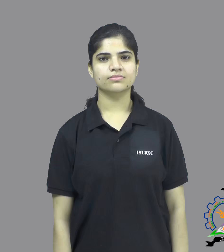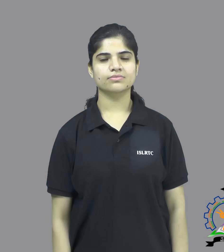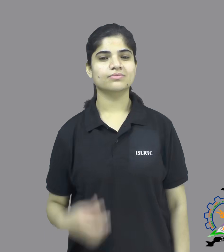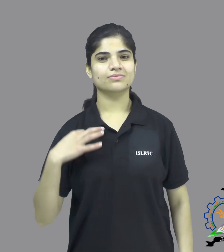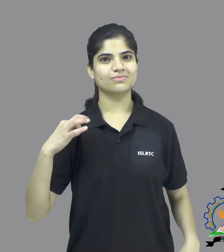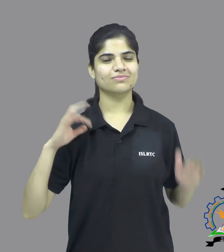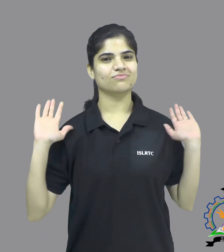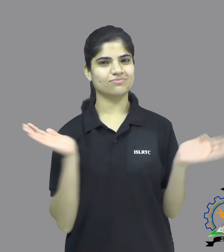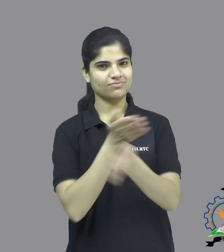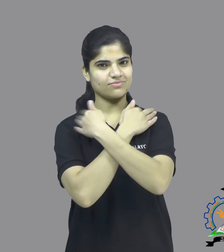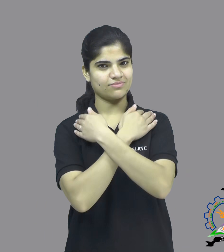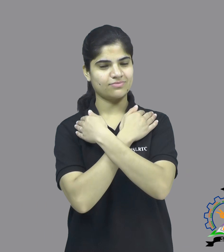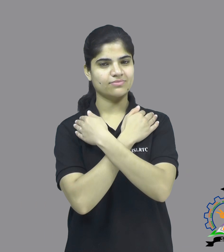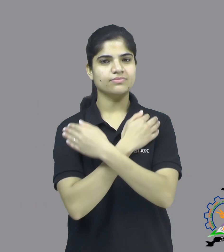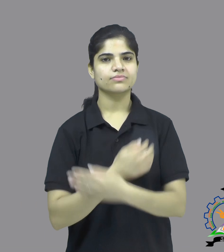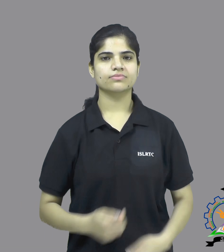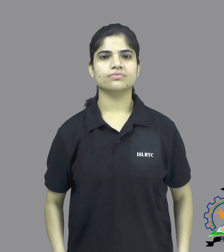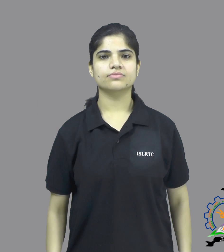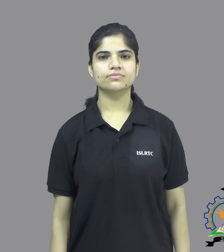Shawl